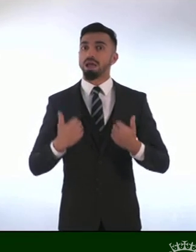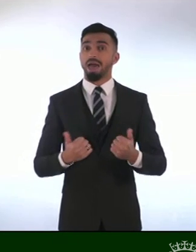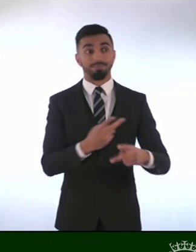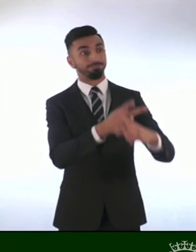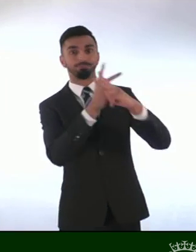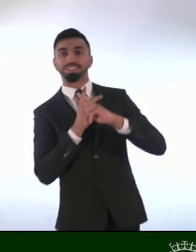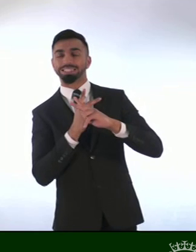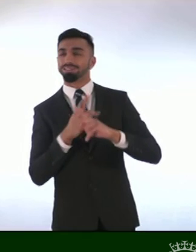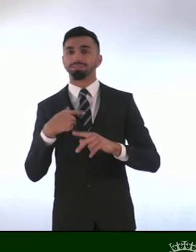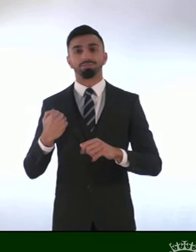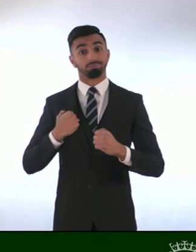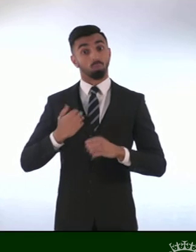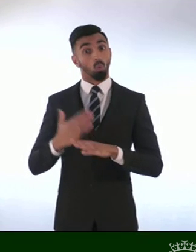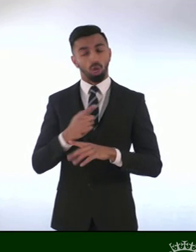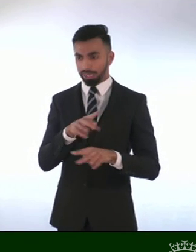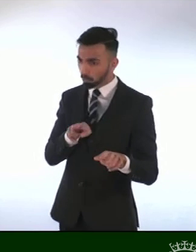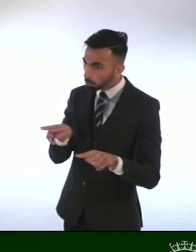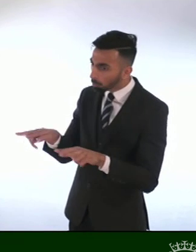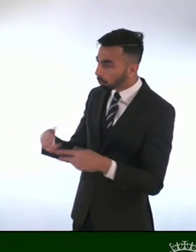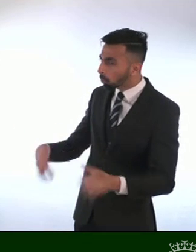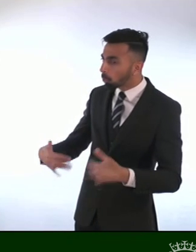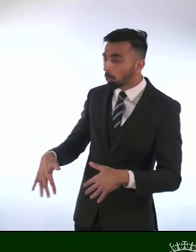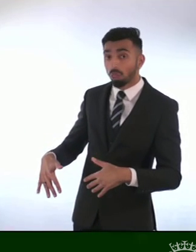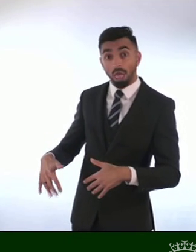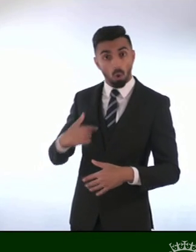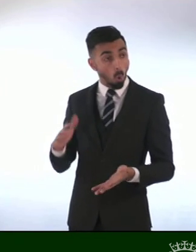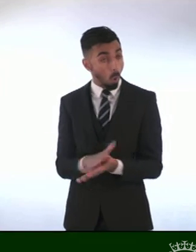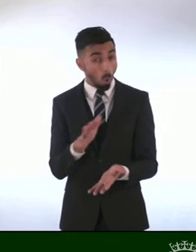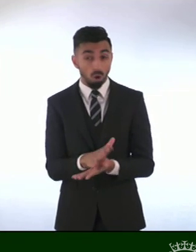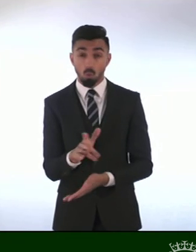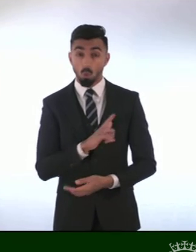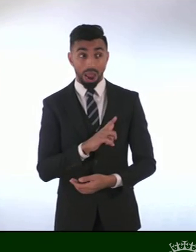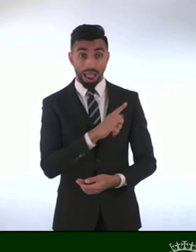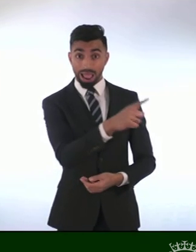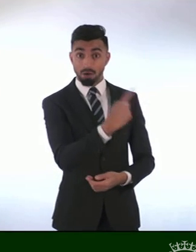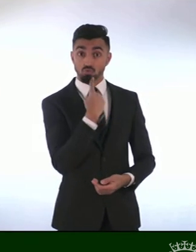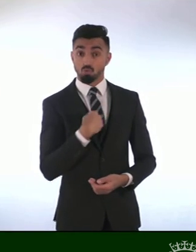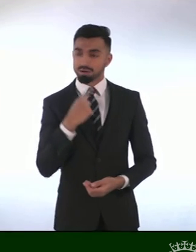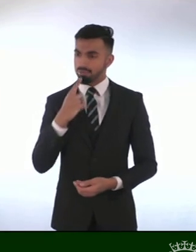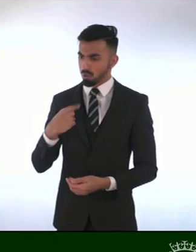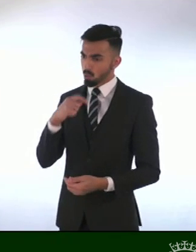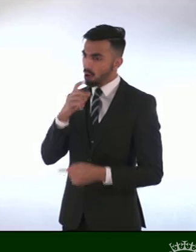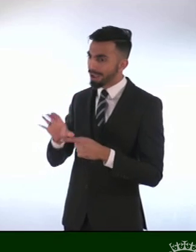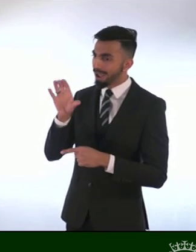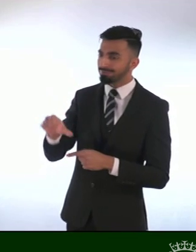We were delighted to hear of a £14.9 million investment to upgrade our accident and emergency department.